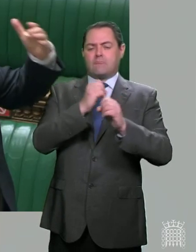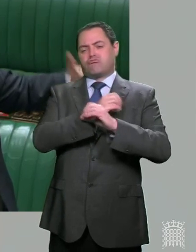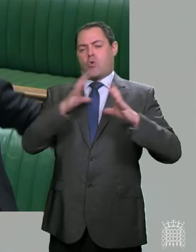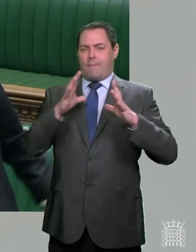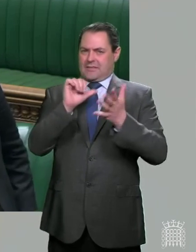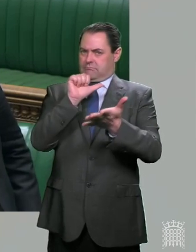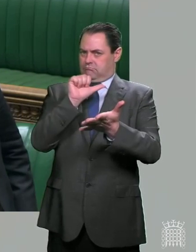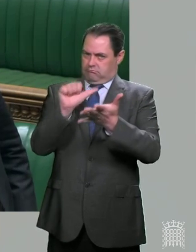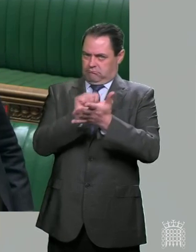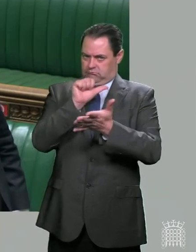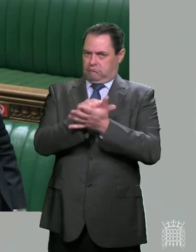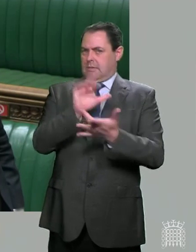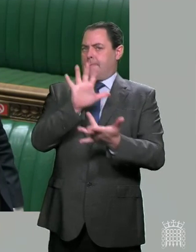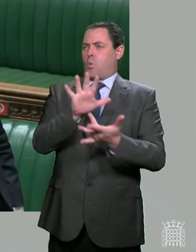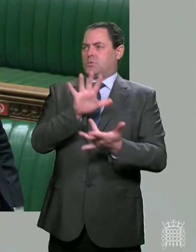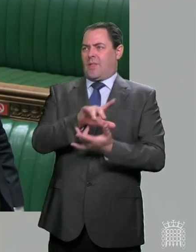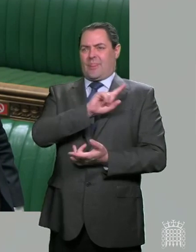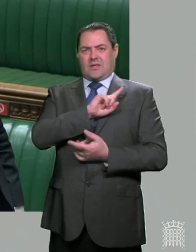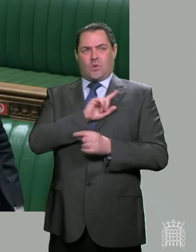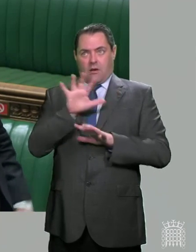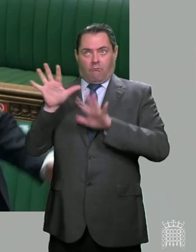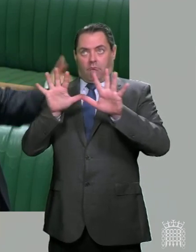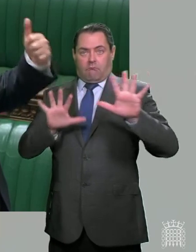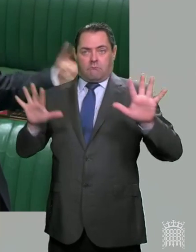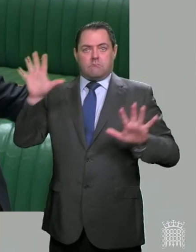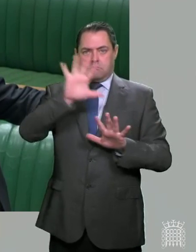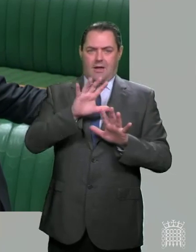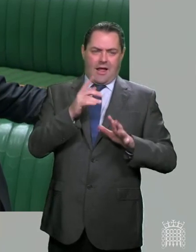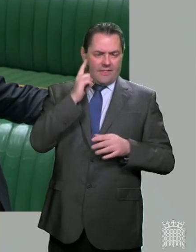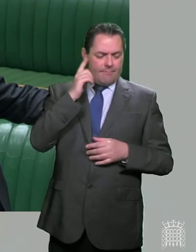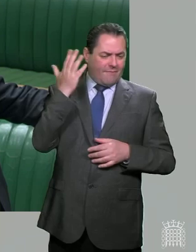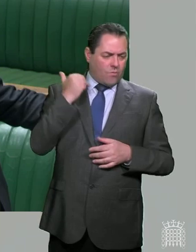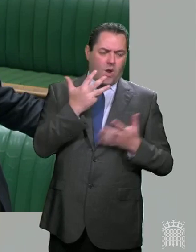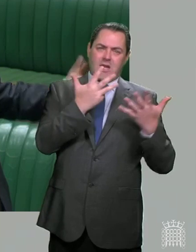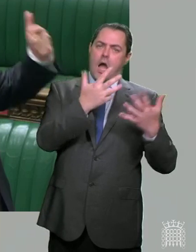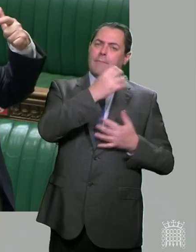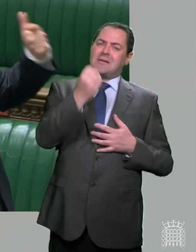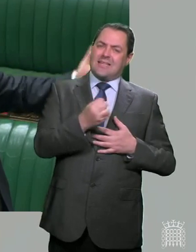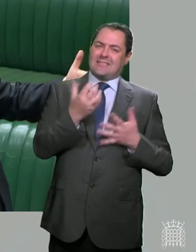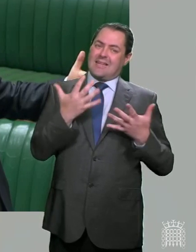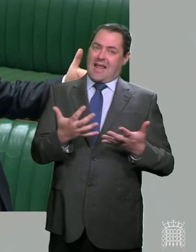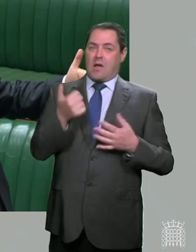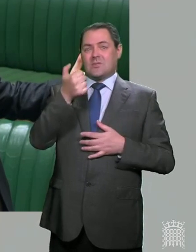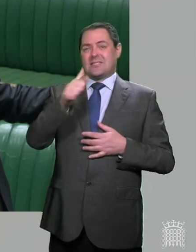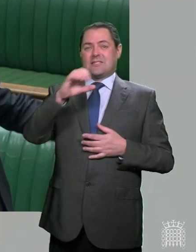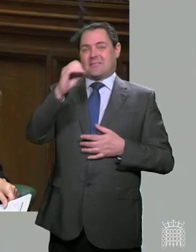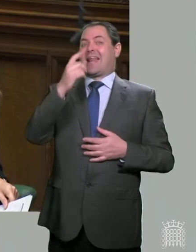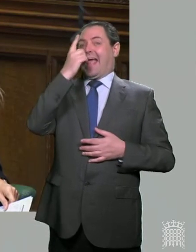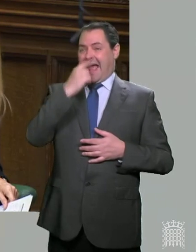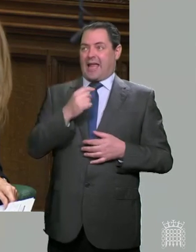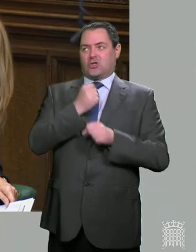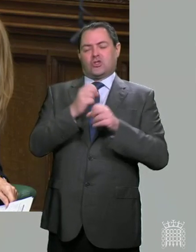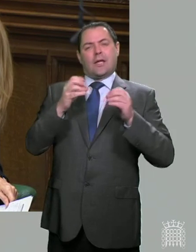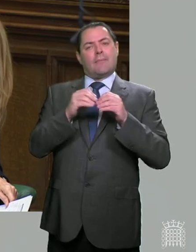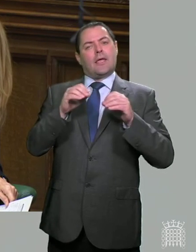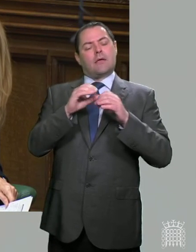That is why the coverage has gone up, just since I have been Prime Minister, I think from 9% of our country to 60% this year.